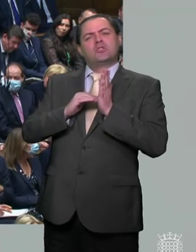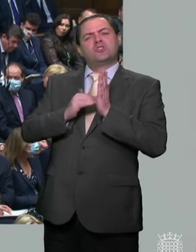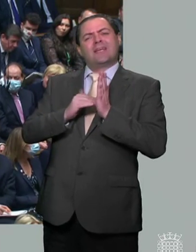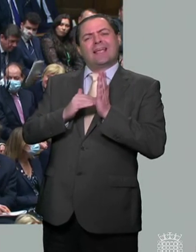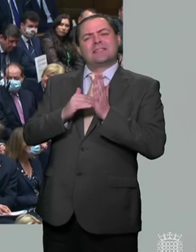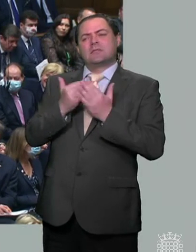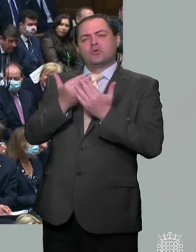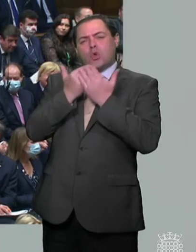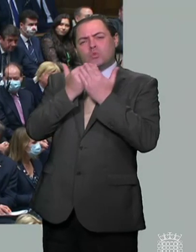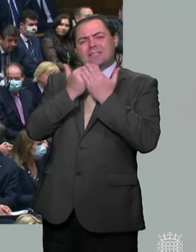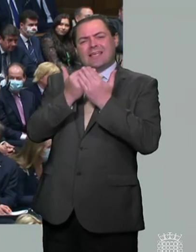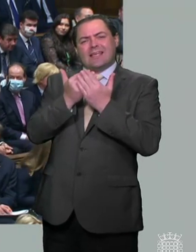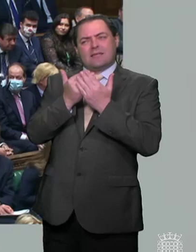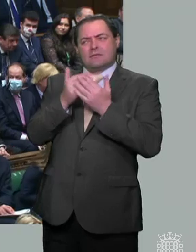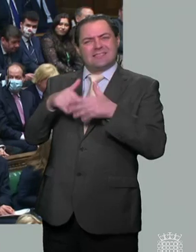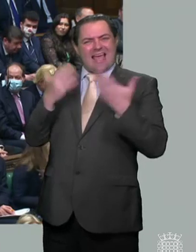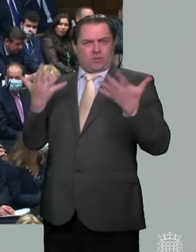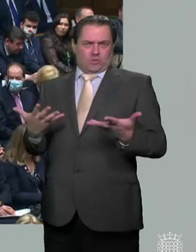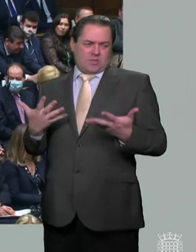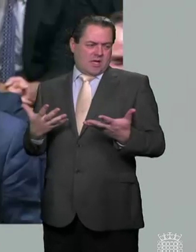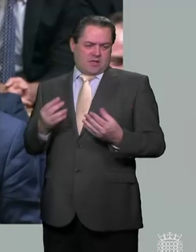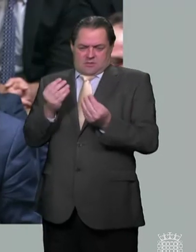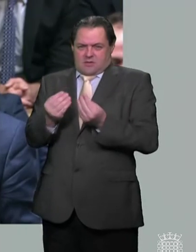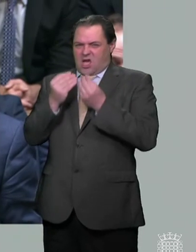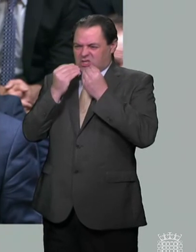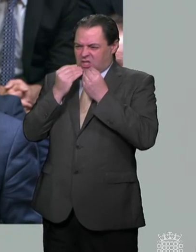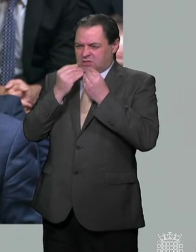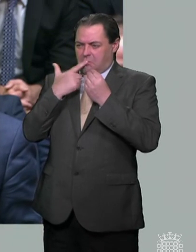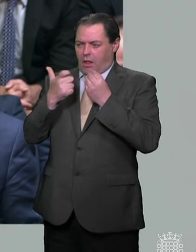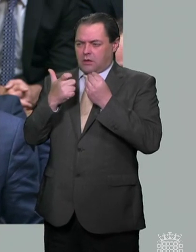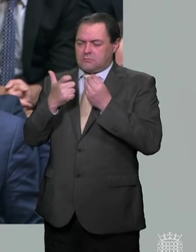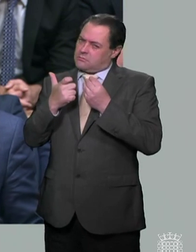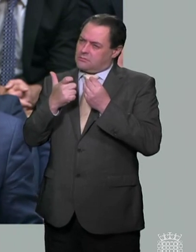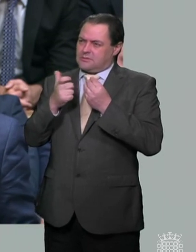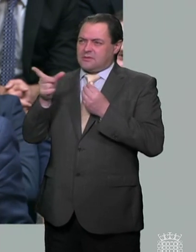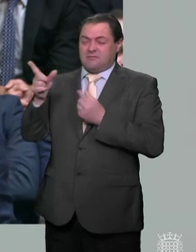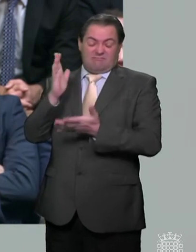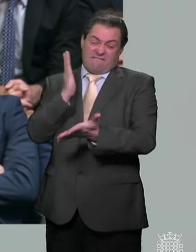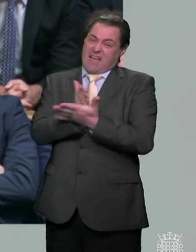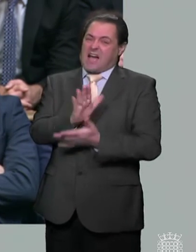It is a fact.